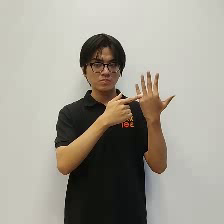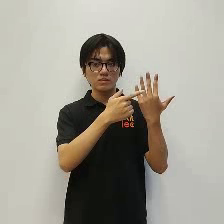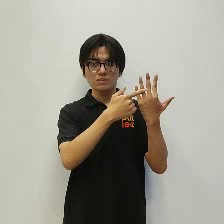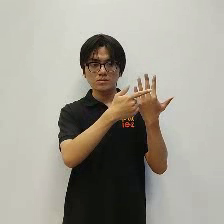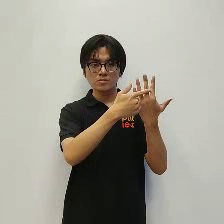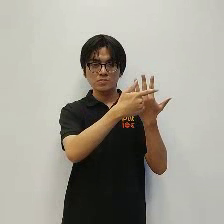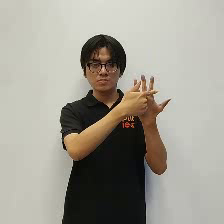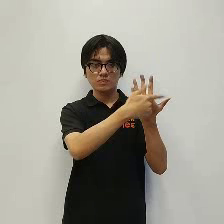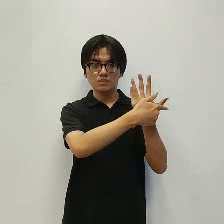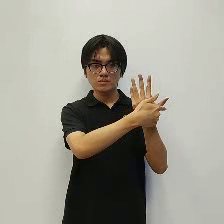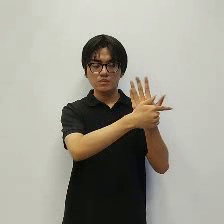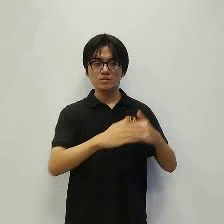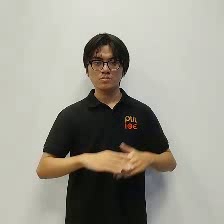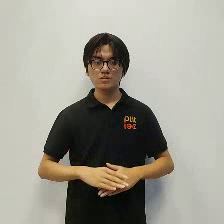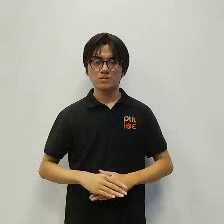Ngón tay